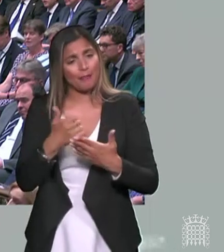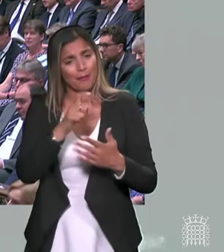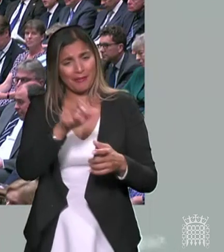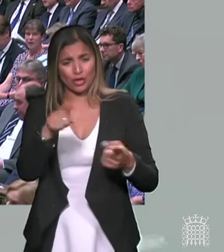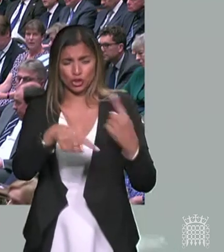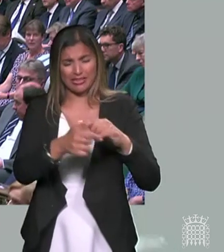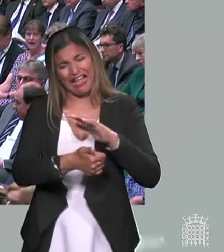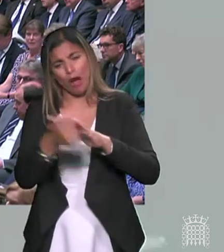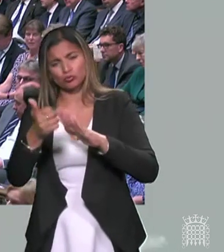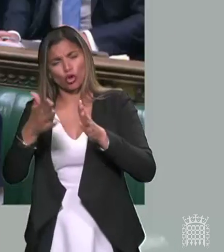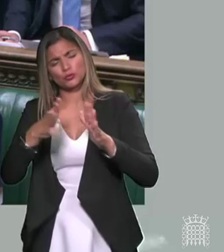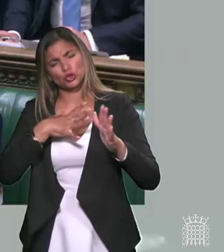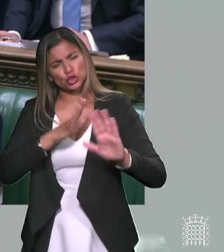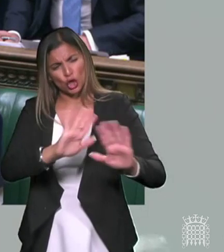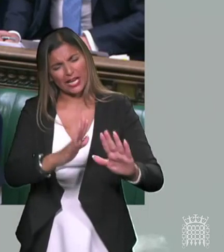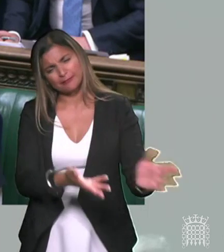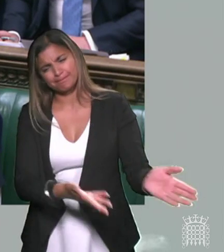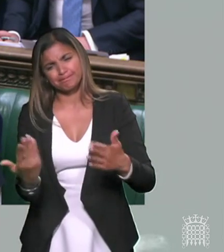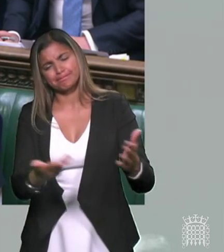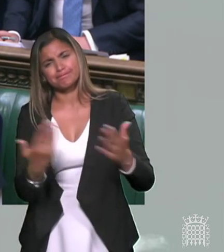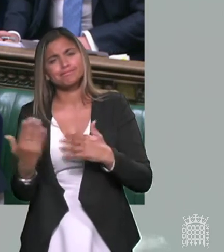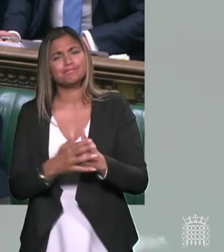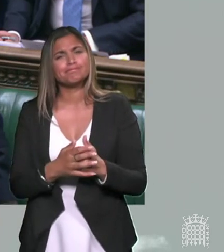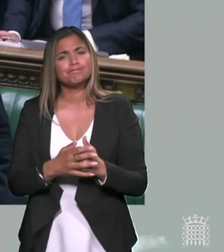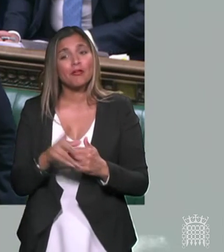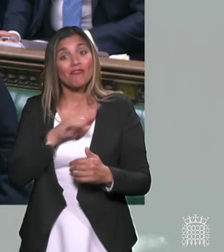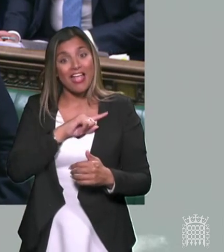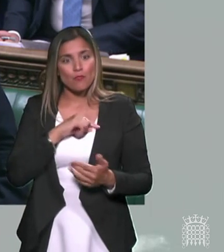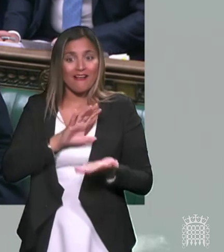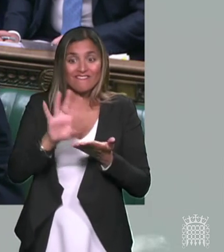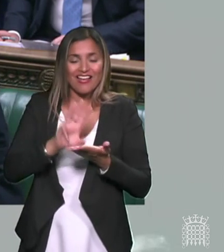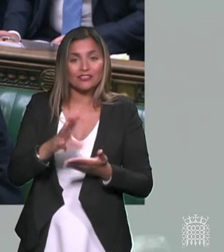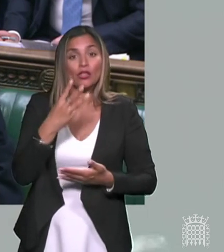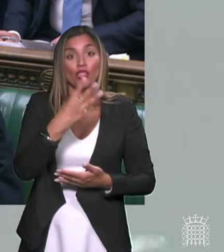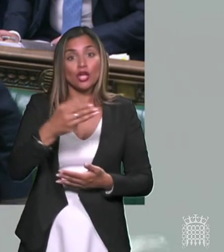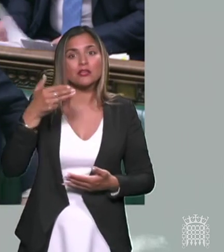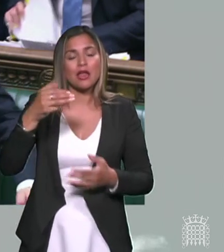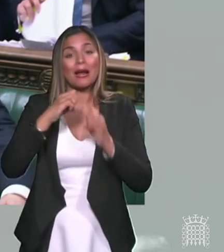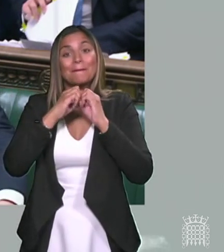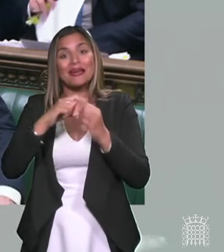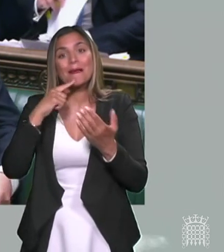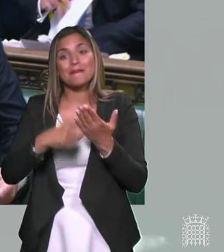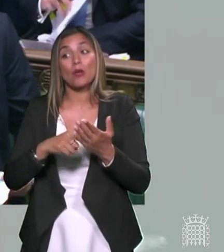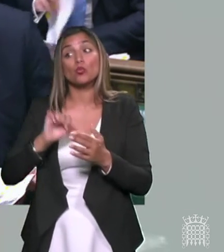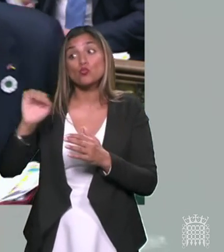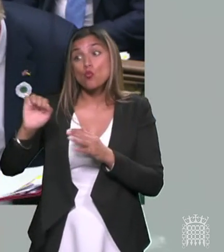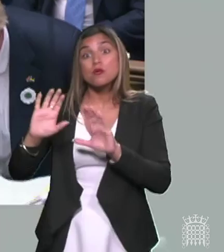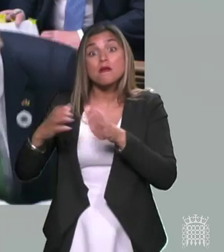That is why we put in the £39 billion, which unfortunately his party voted against.